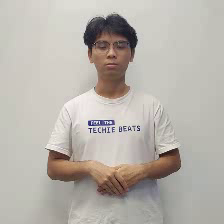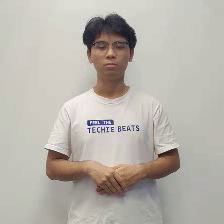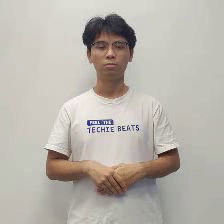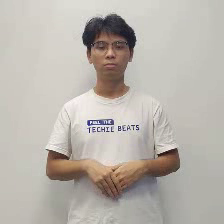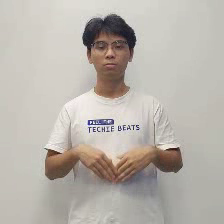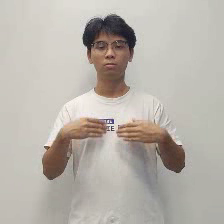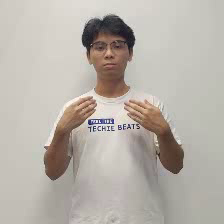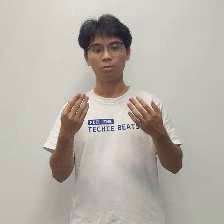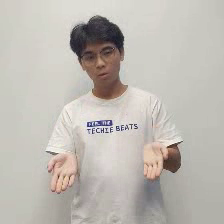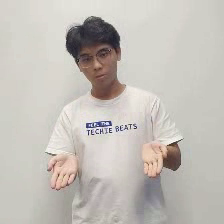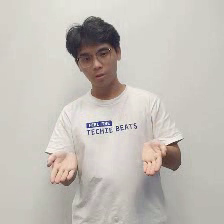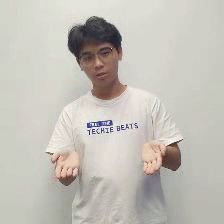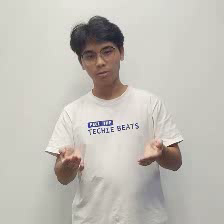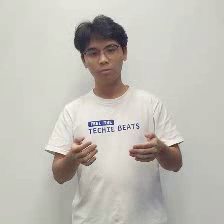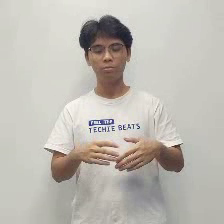Hôm nay